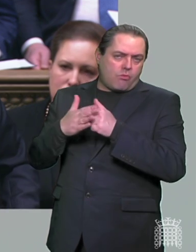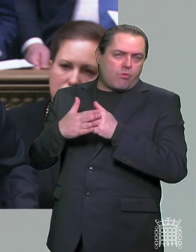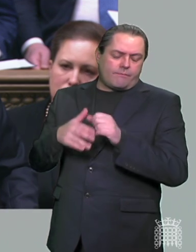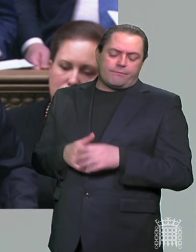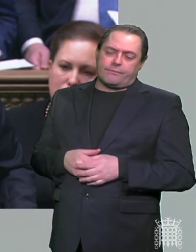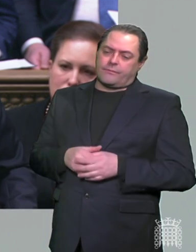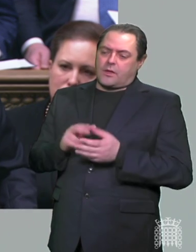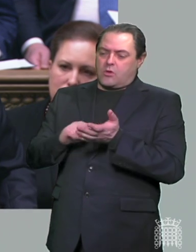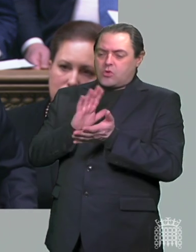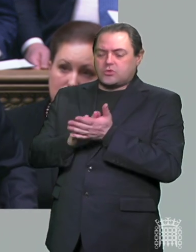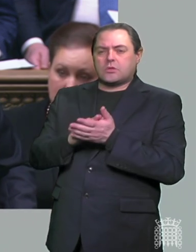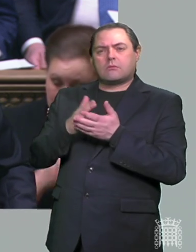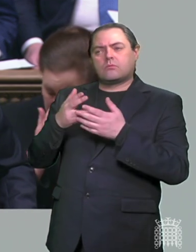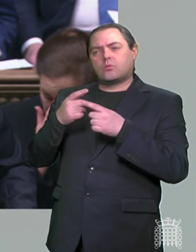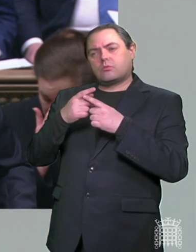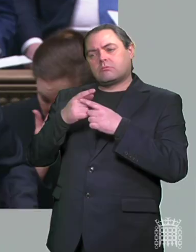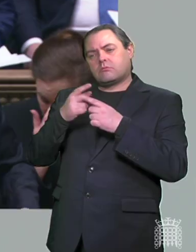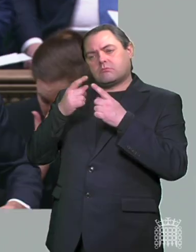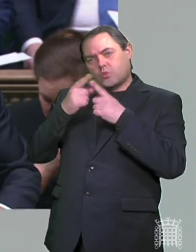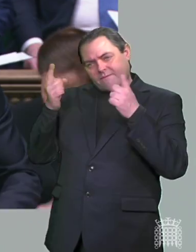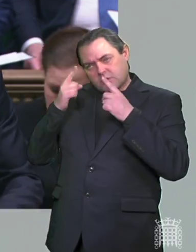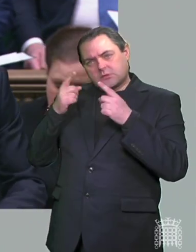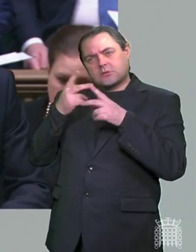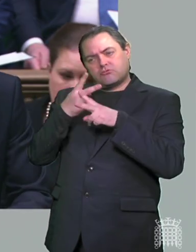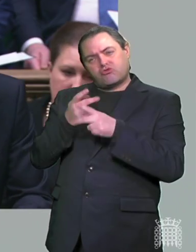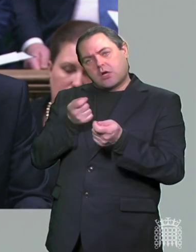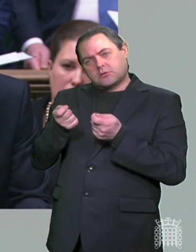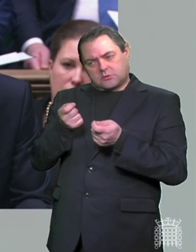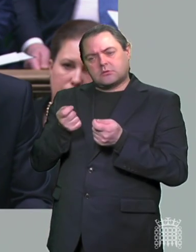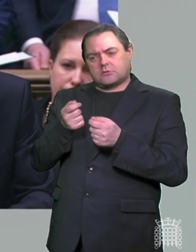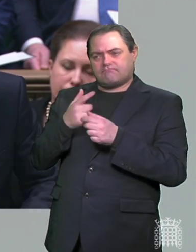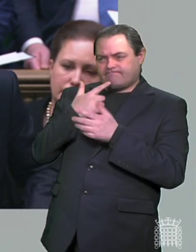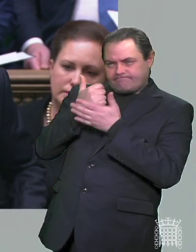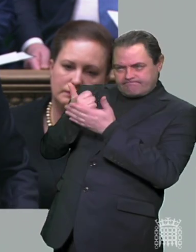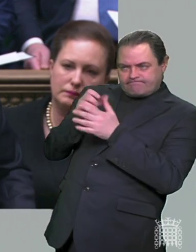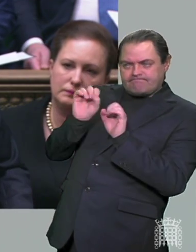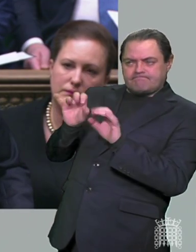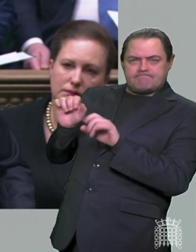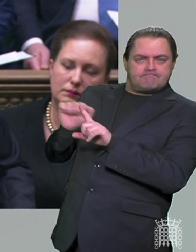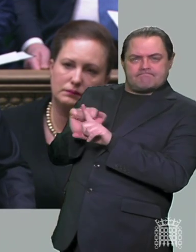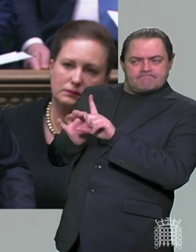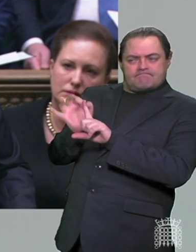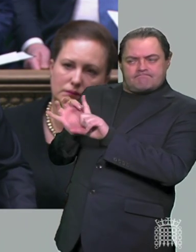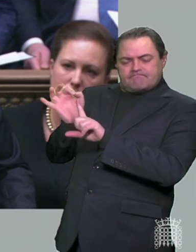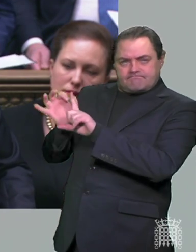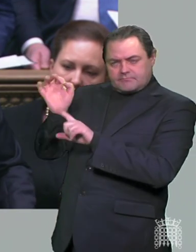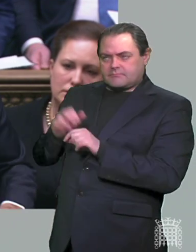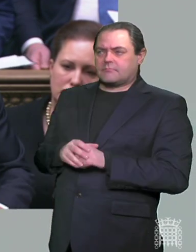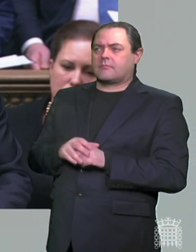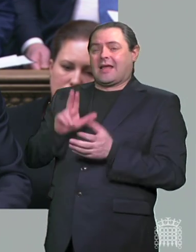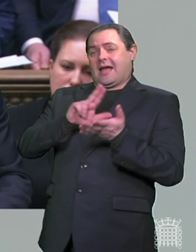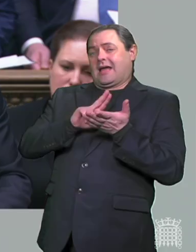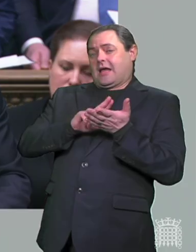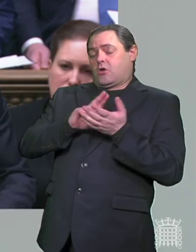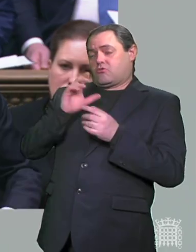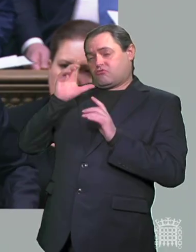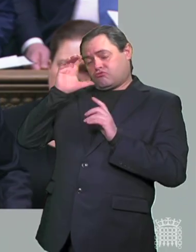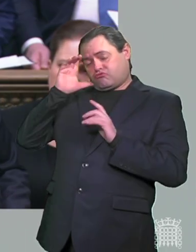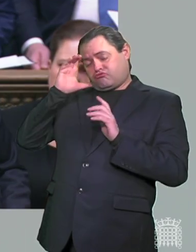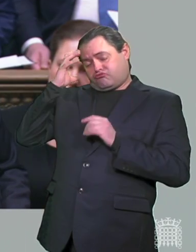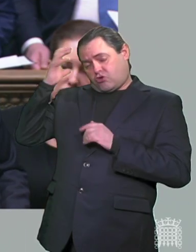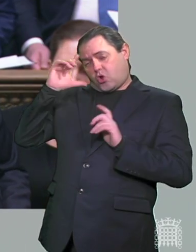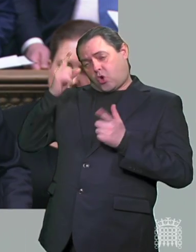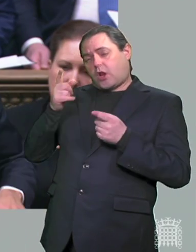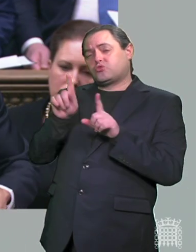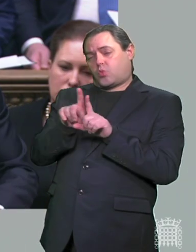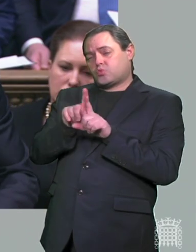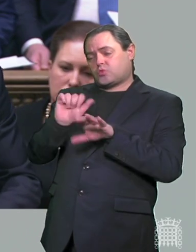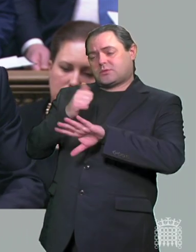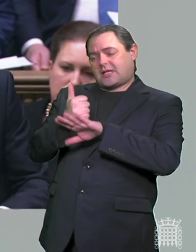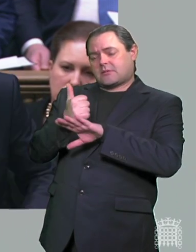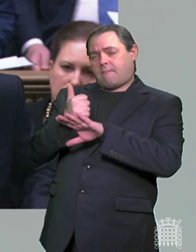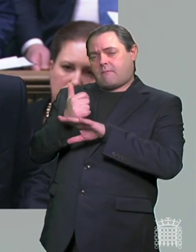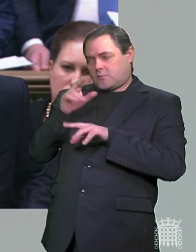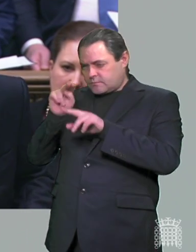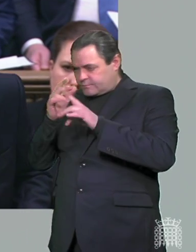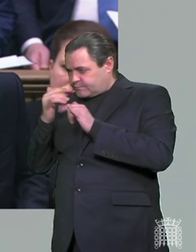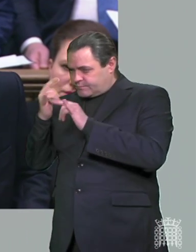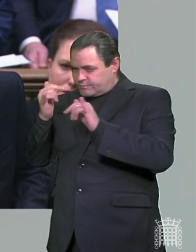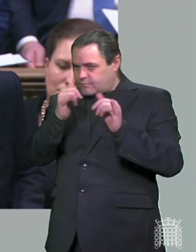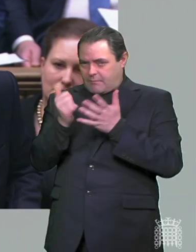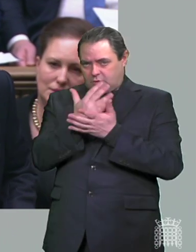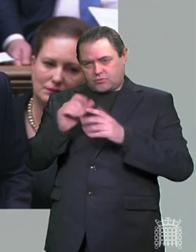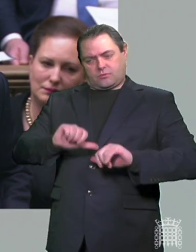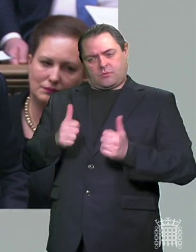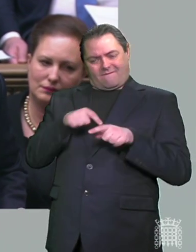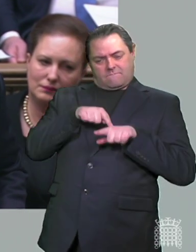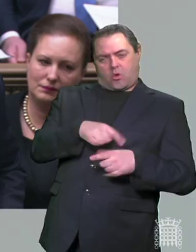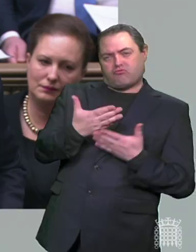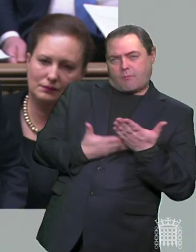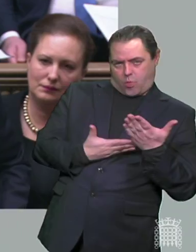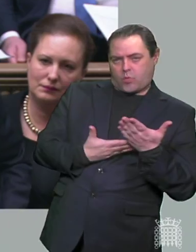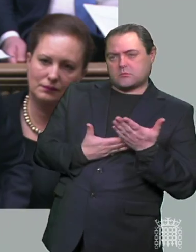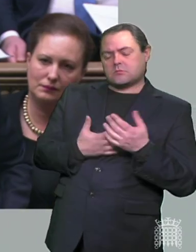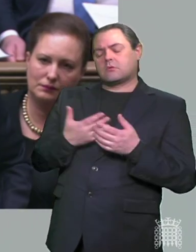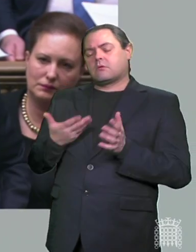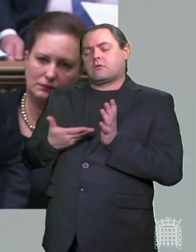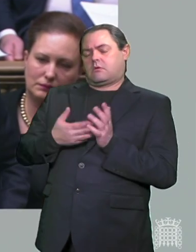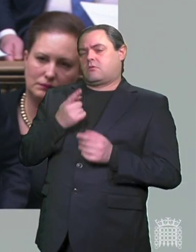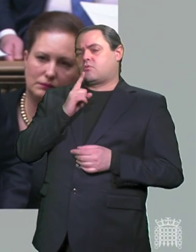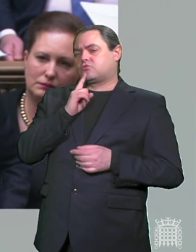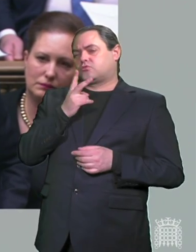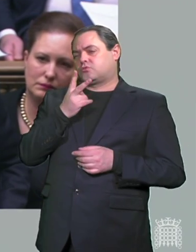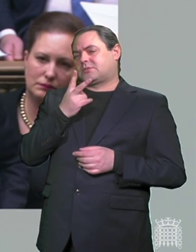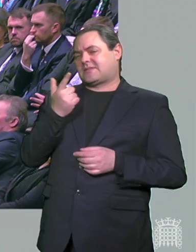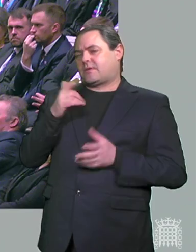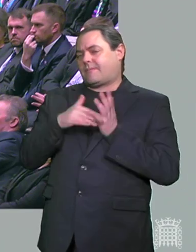Nottingham University Hospitals NHS Trust is receiving support from expert maternity improvement advisers and, nationally, the royal college is implementing recommendations from the independent Ockenden report, together with £127 million of extra investment.